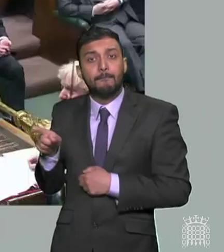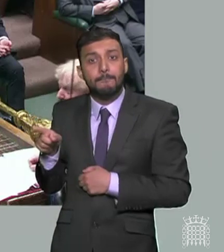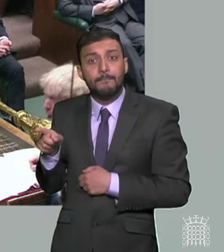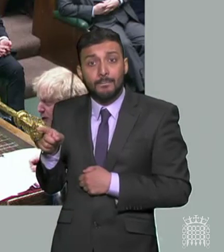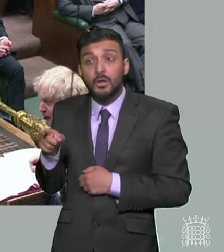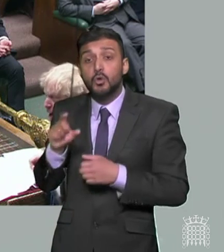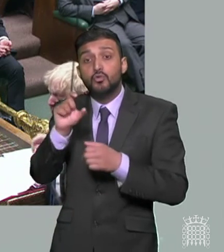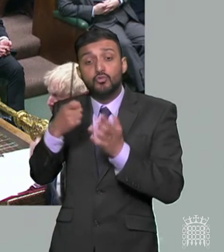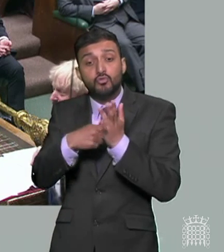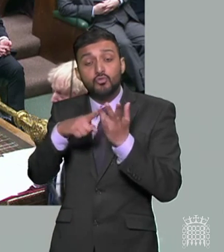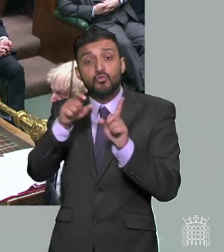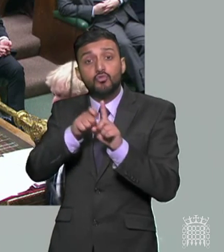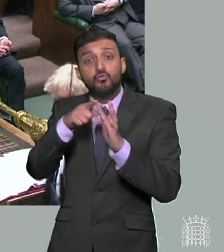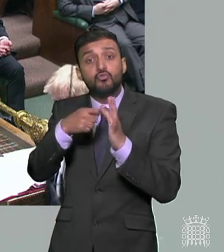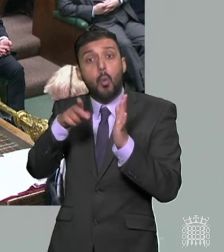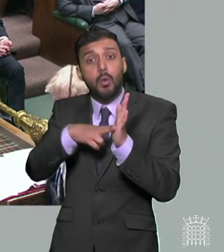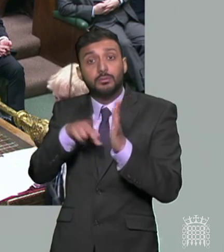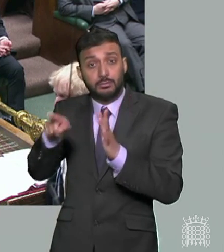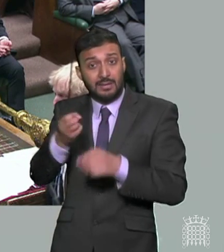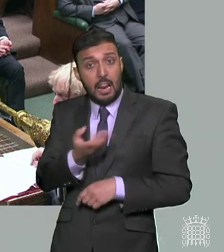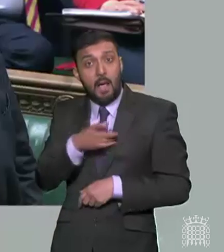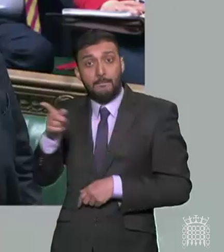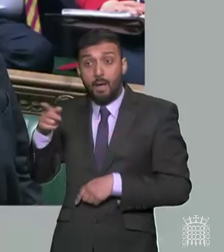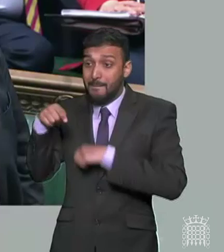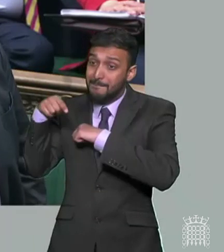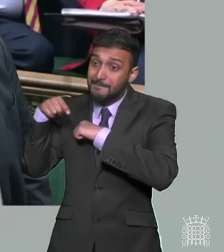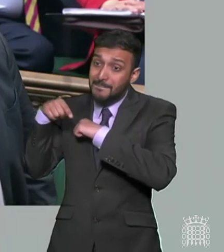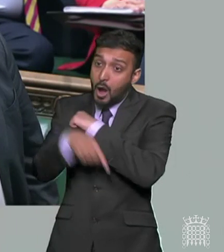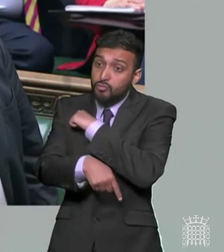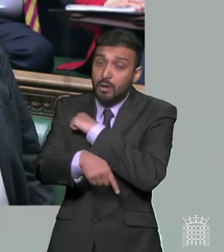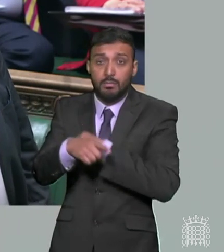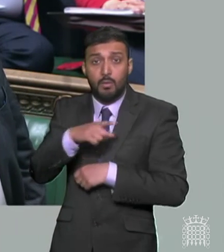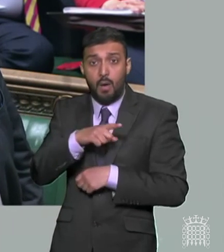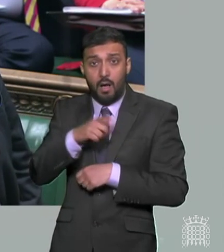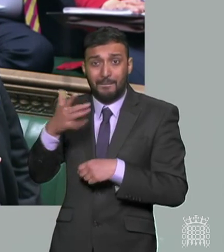Labour-run Croydon—bankrupt because of its dodgy property deals.